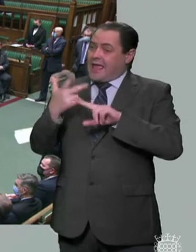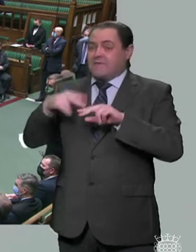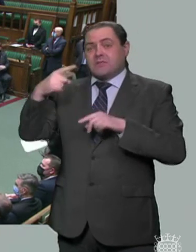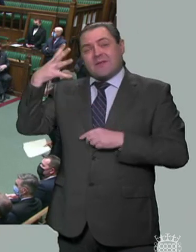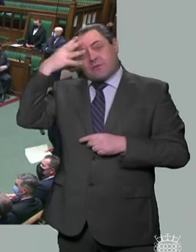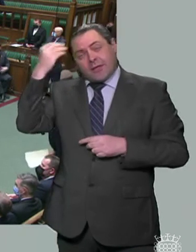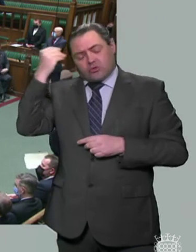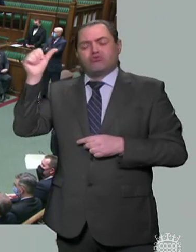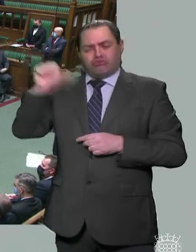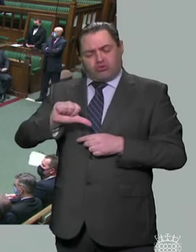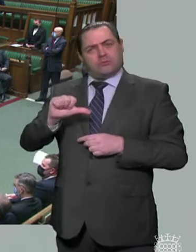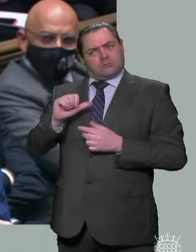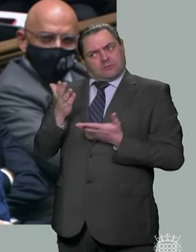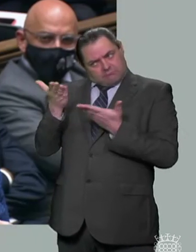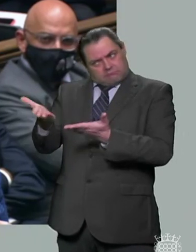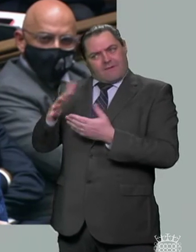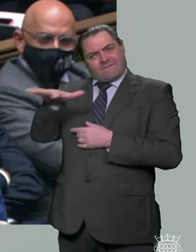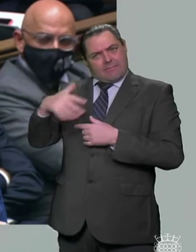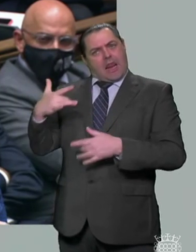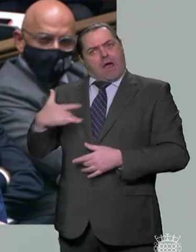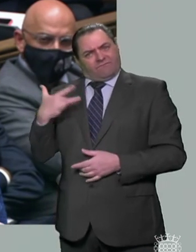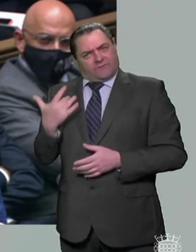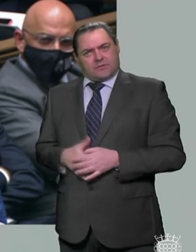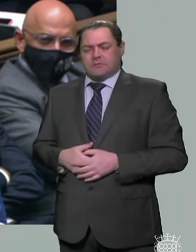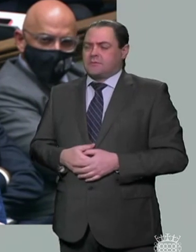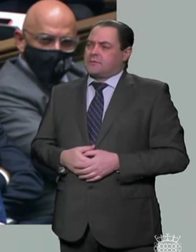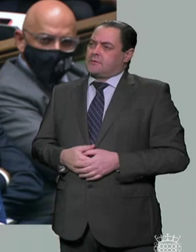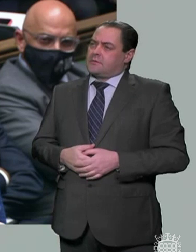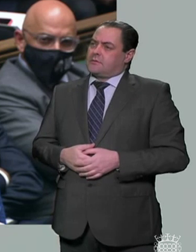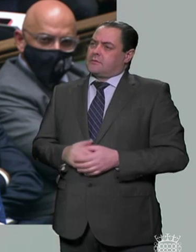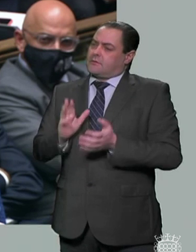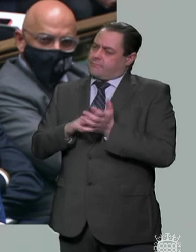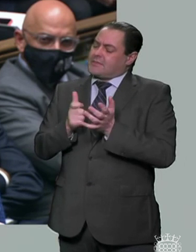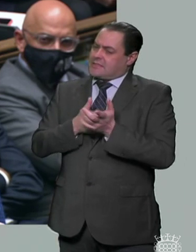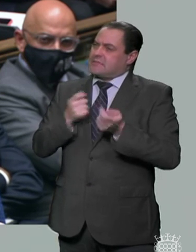May I extend my deepest sympathies to the right honourable Lady?